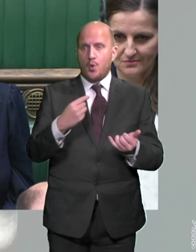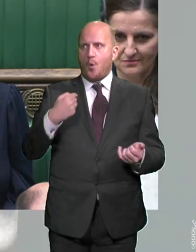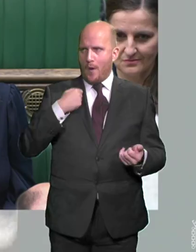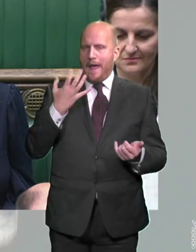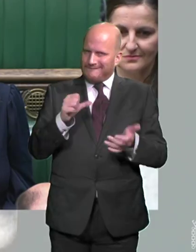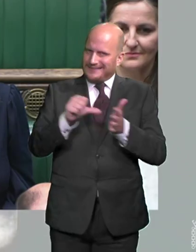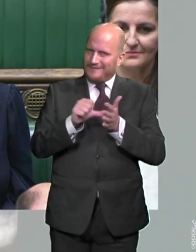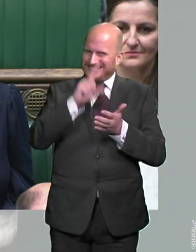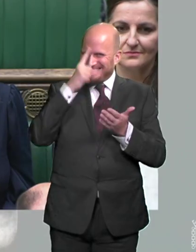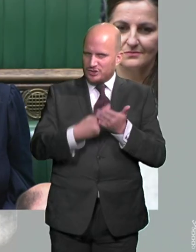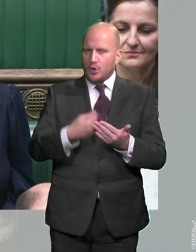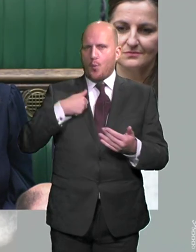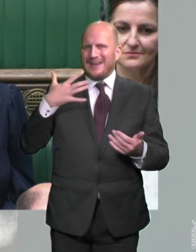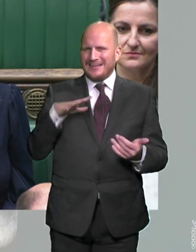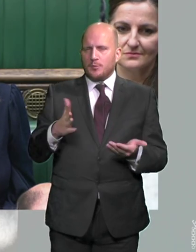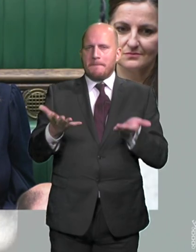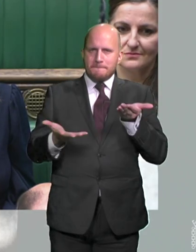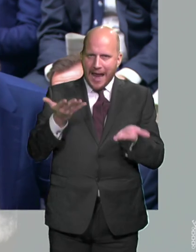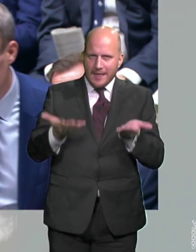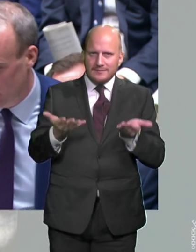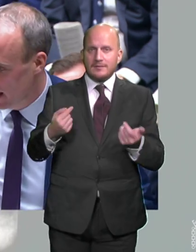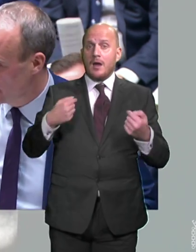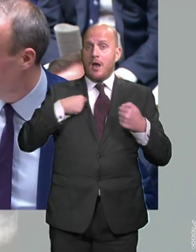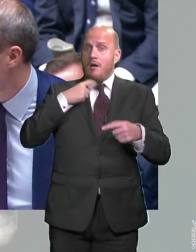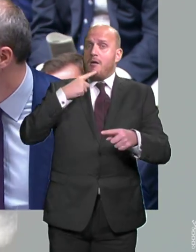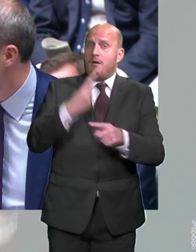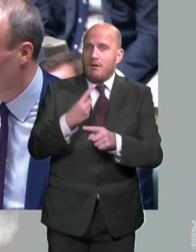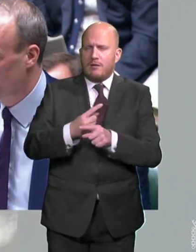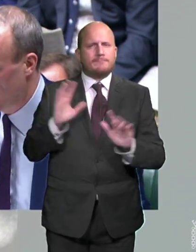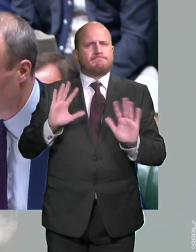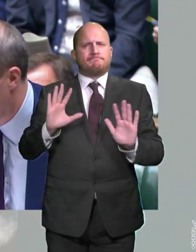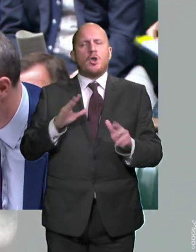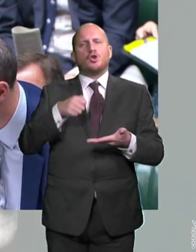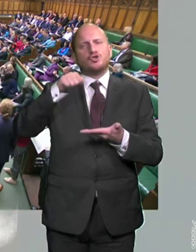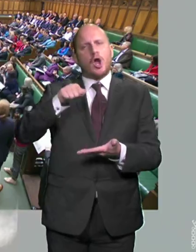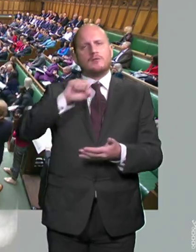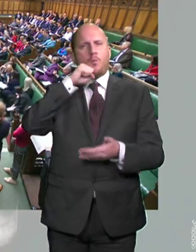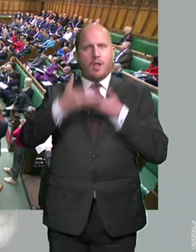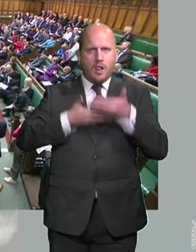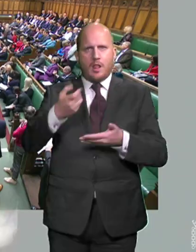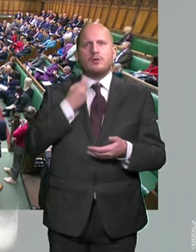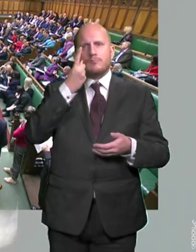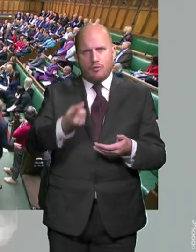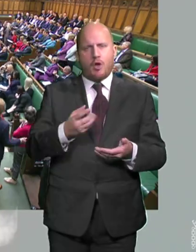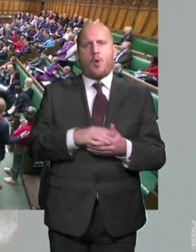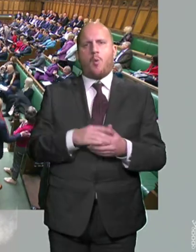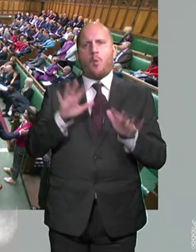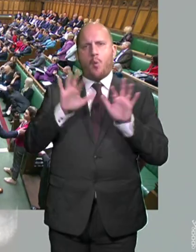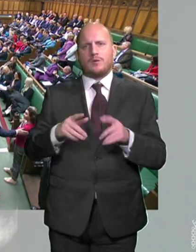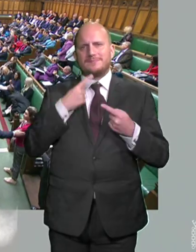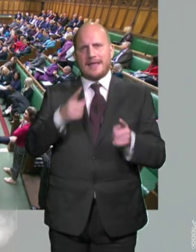They will inevitably involve a balanced approach. I will leave it to the Chancellor to set them out in the autumn statement tomorrow.